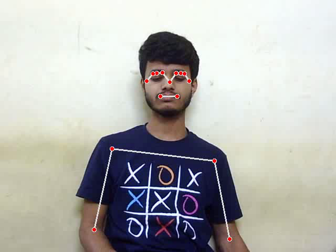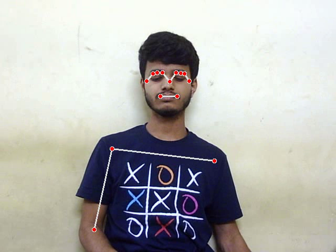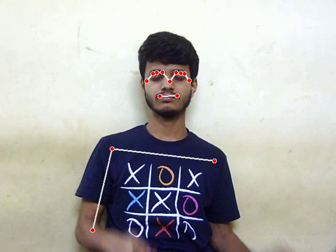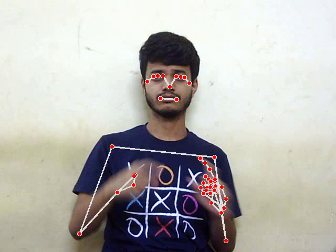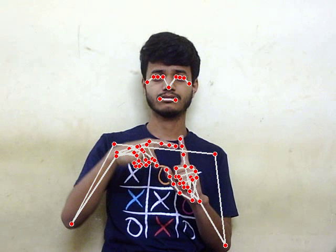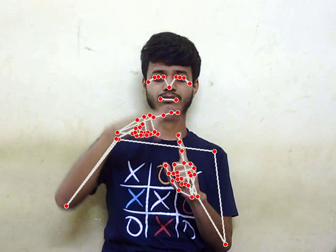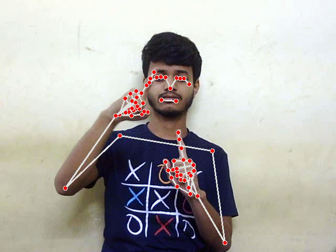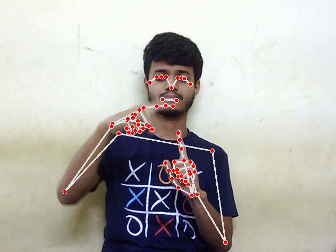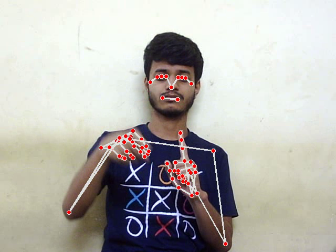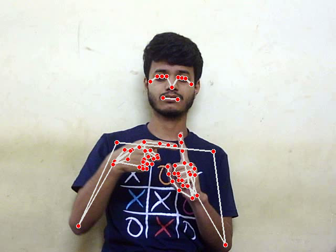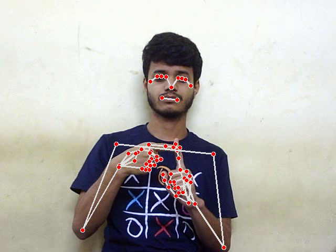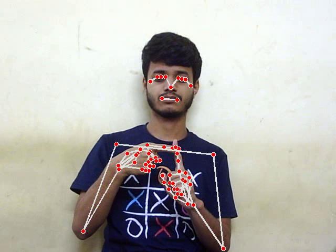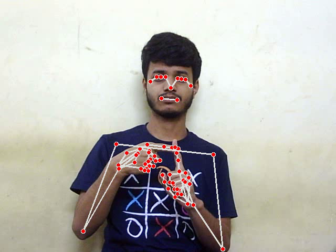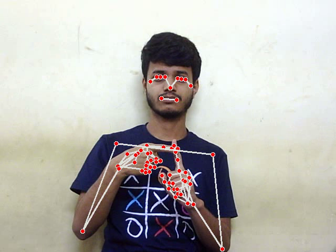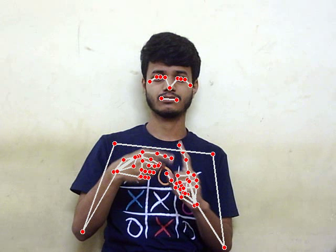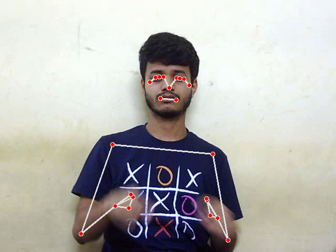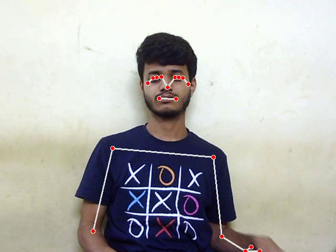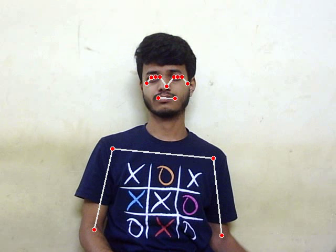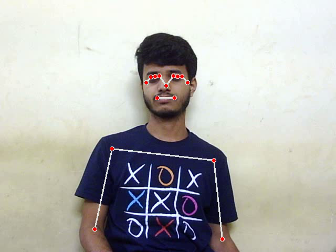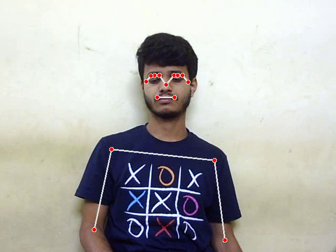when